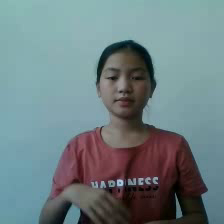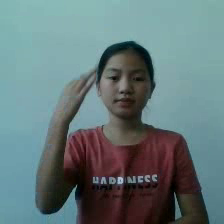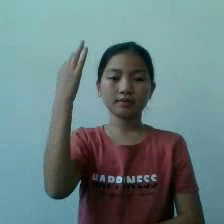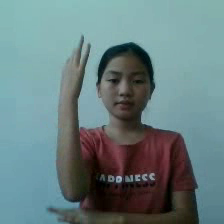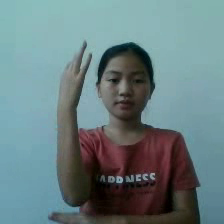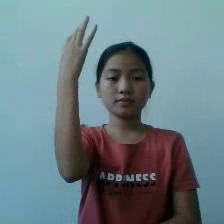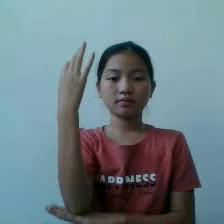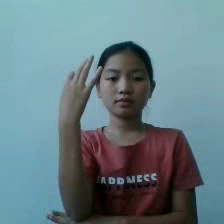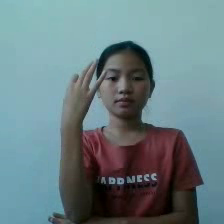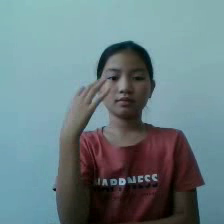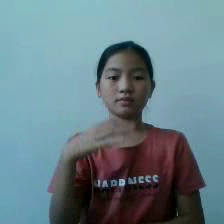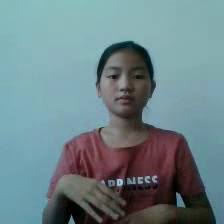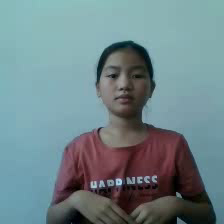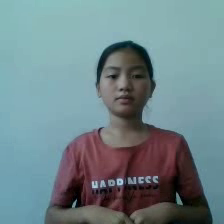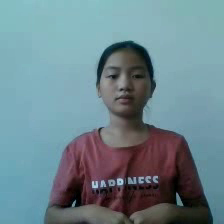Trưa